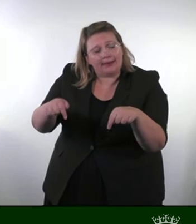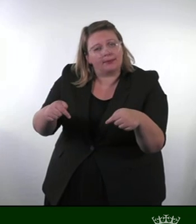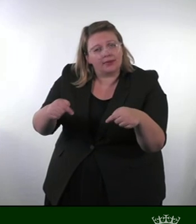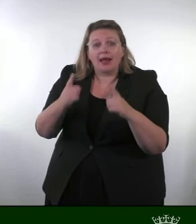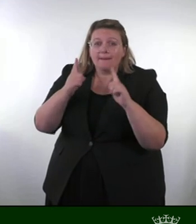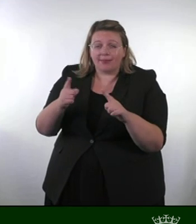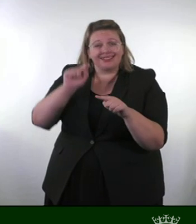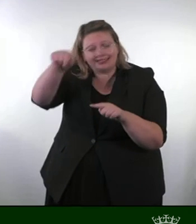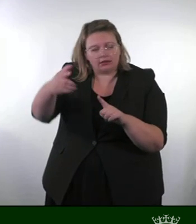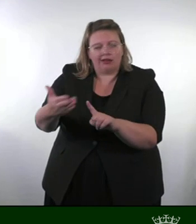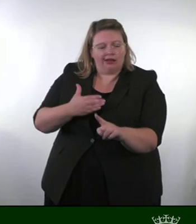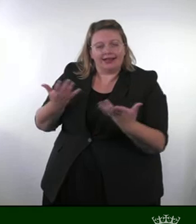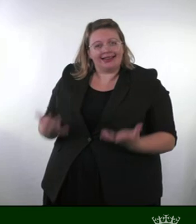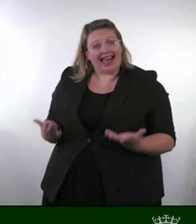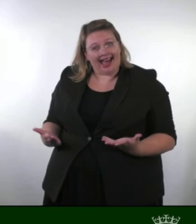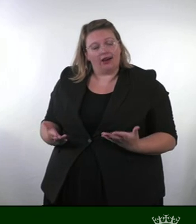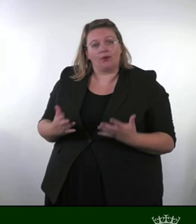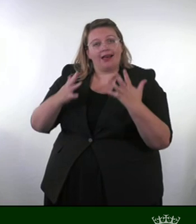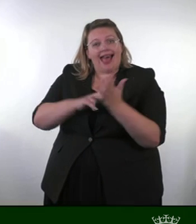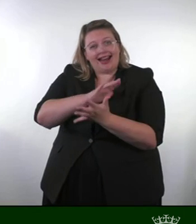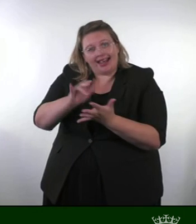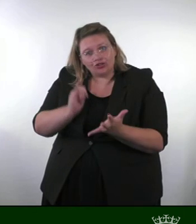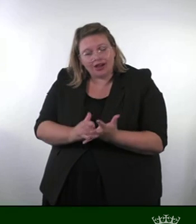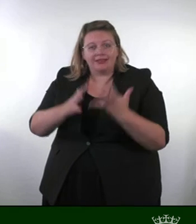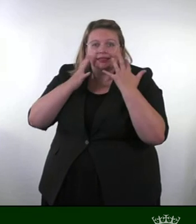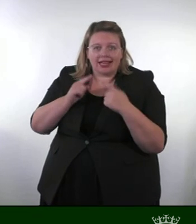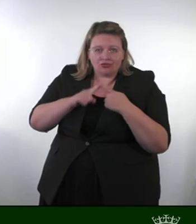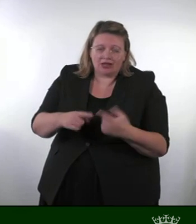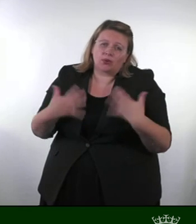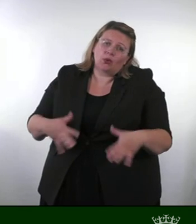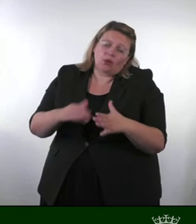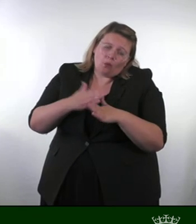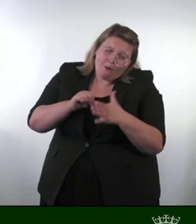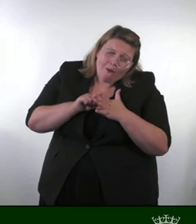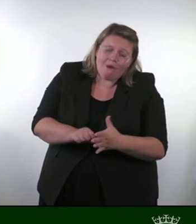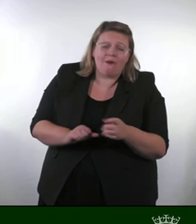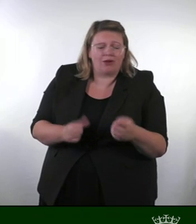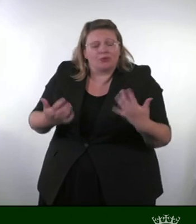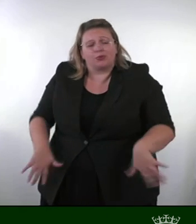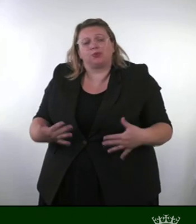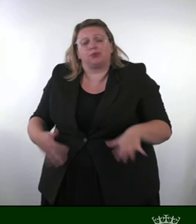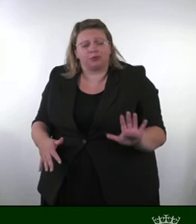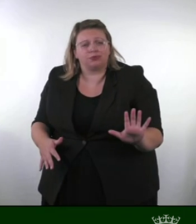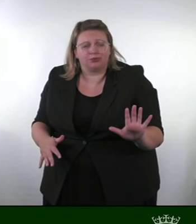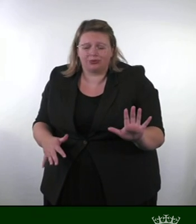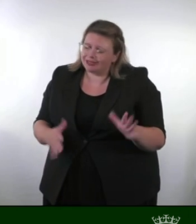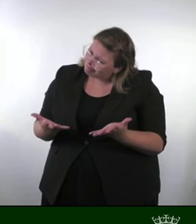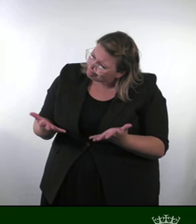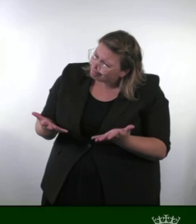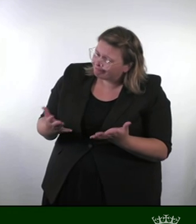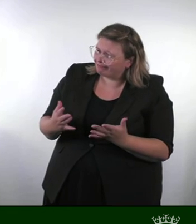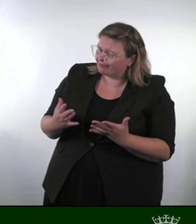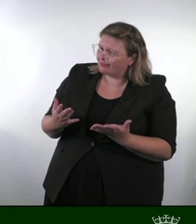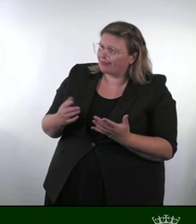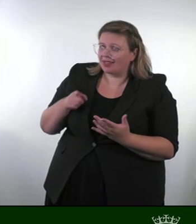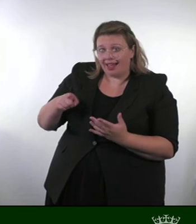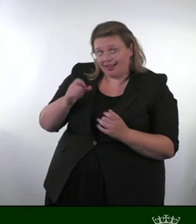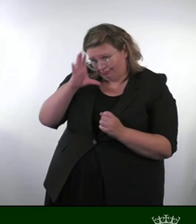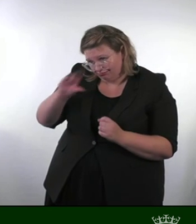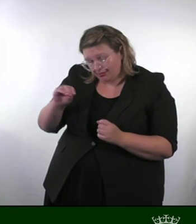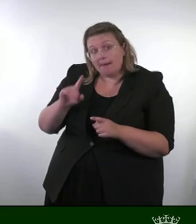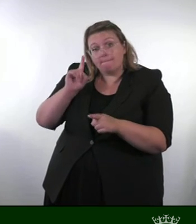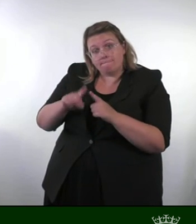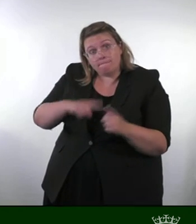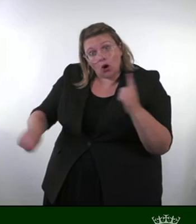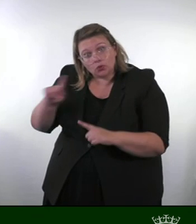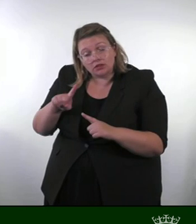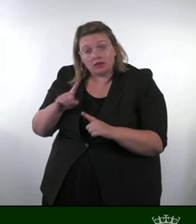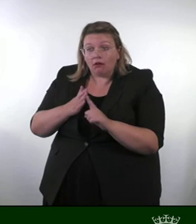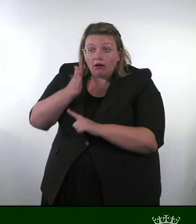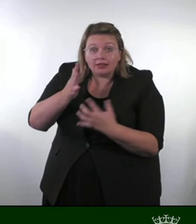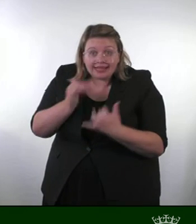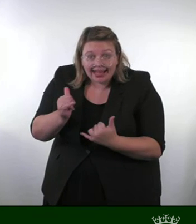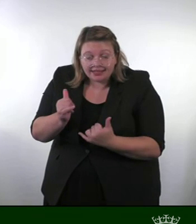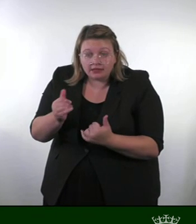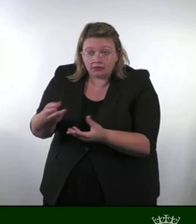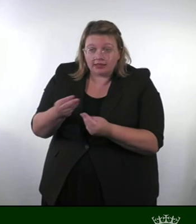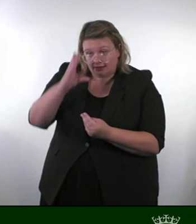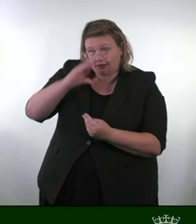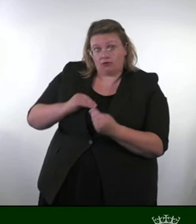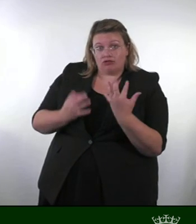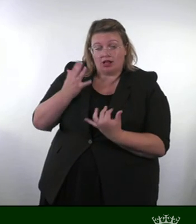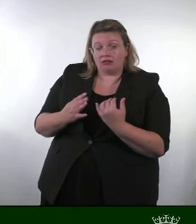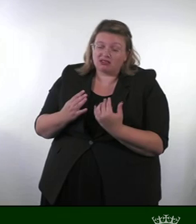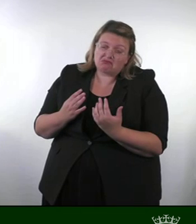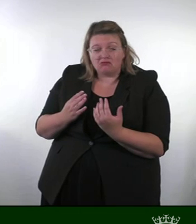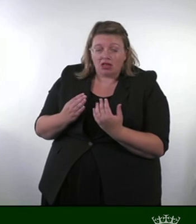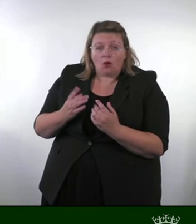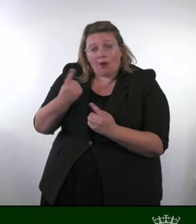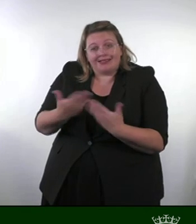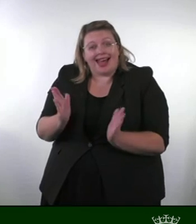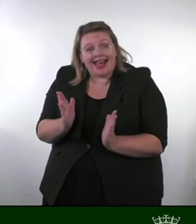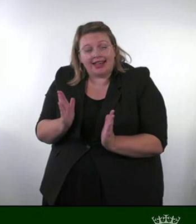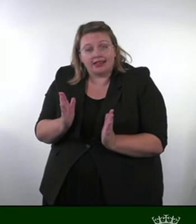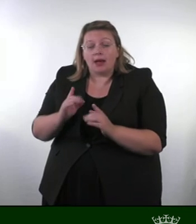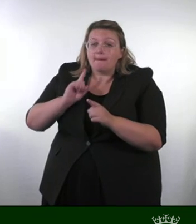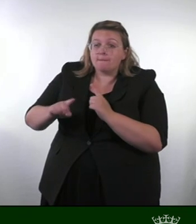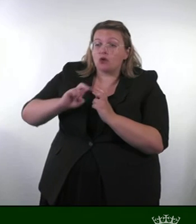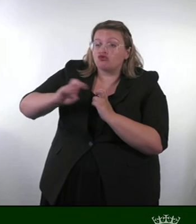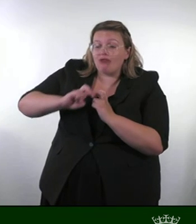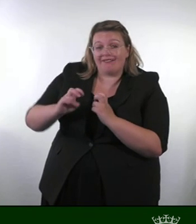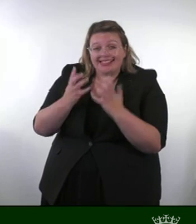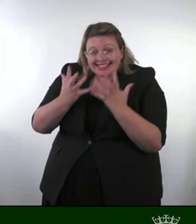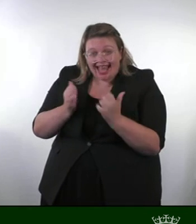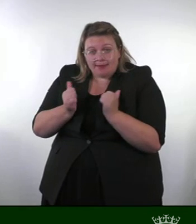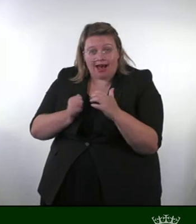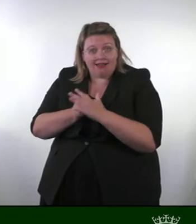In the meantime, NHS Test and Trace is doing a heroic job, and today I can tell the right honourable and learned Gentleman that most people get an in-person test result within 24 hours, and the median journey is under 10 miles if someone has to take a journey to get one.